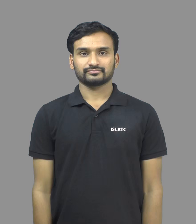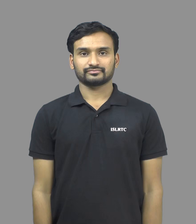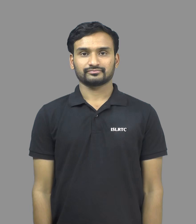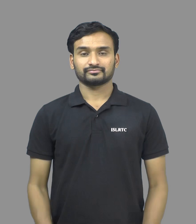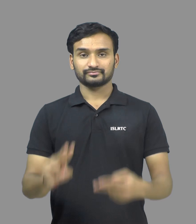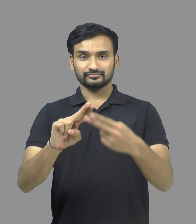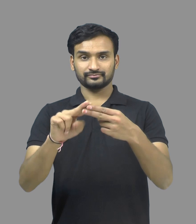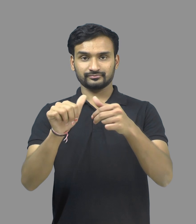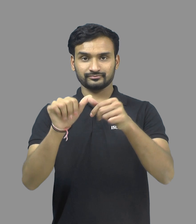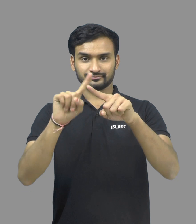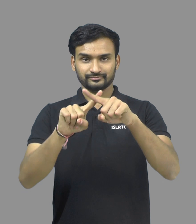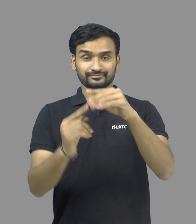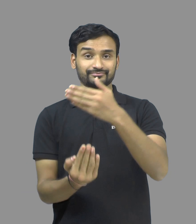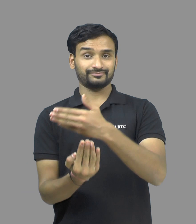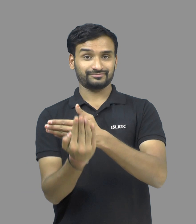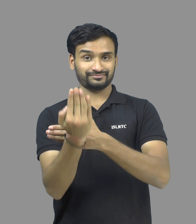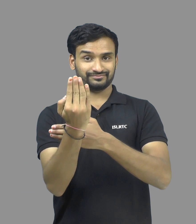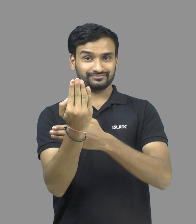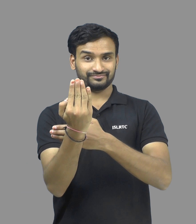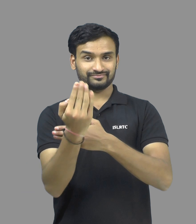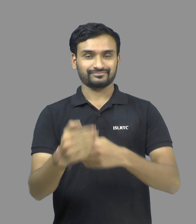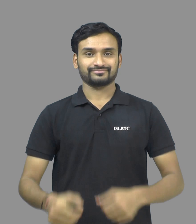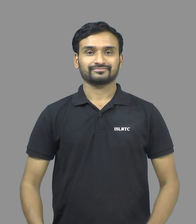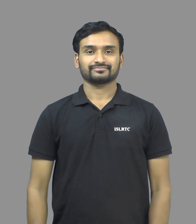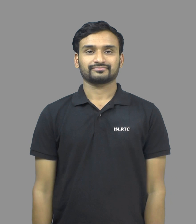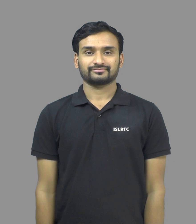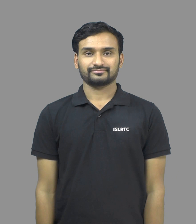Fax